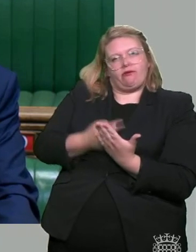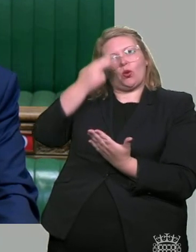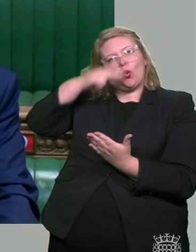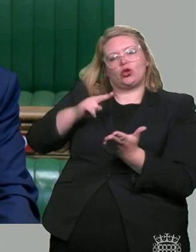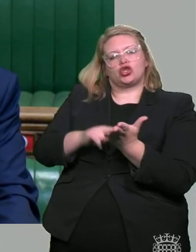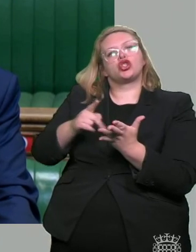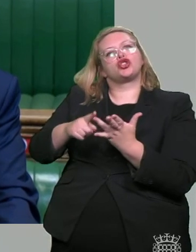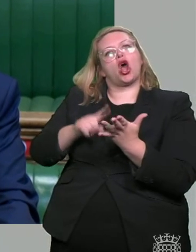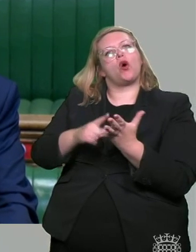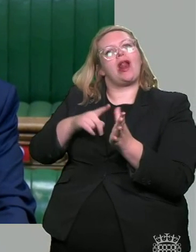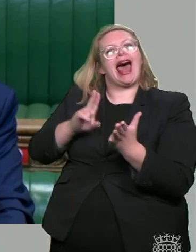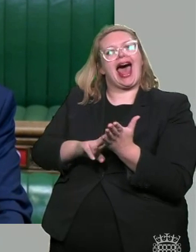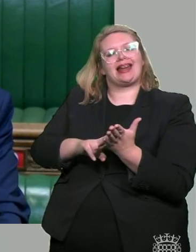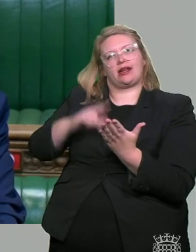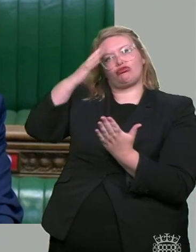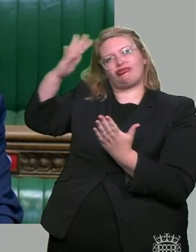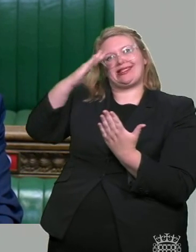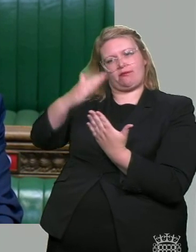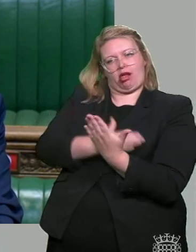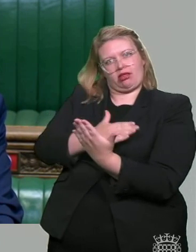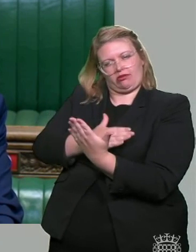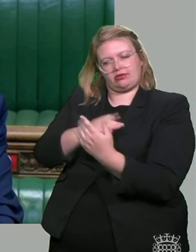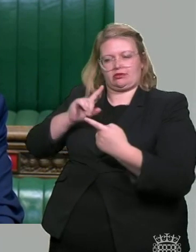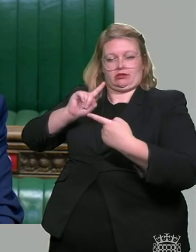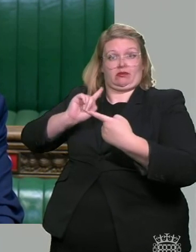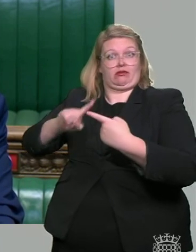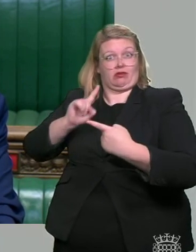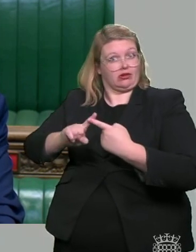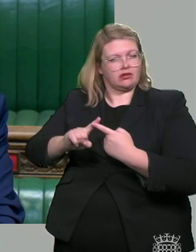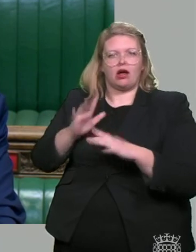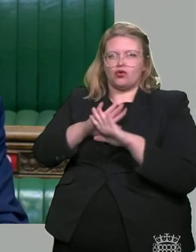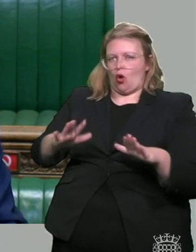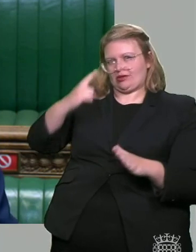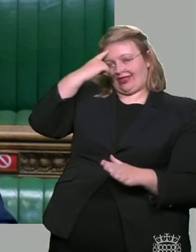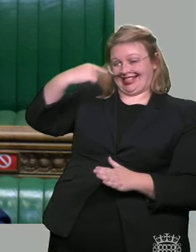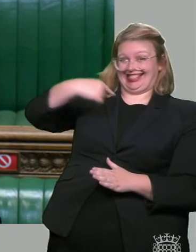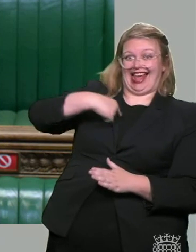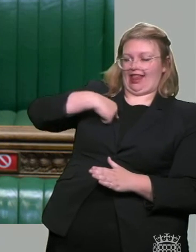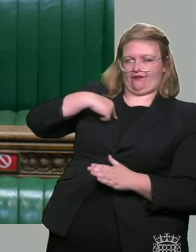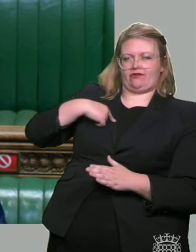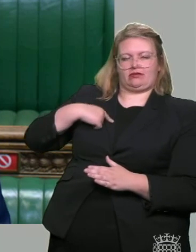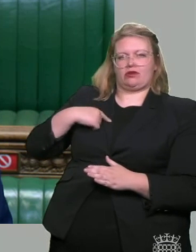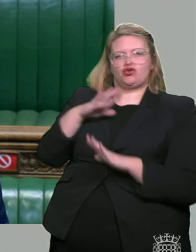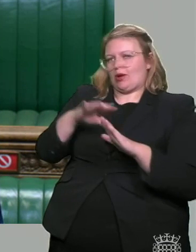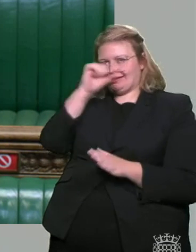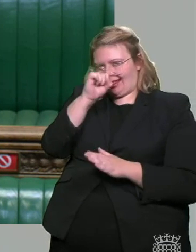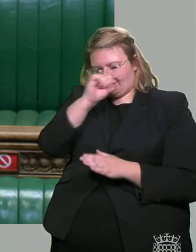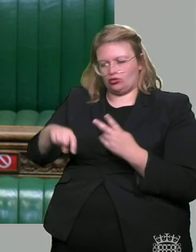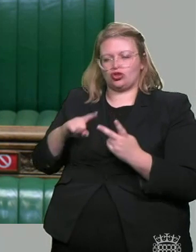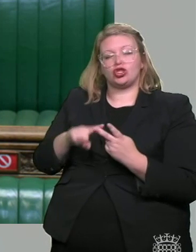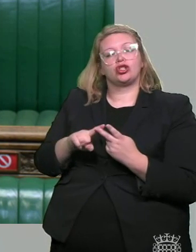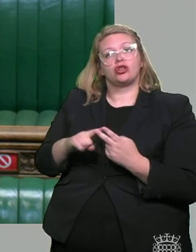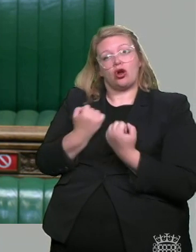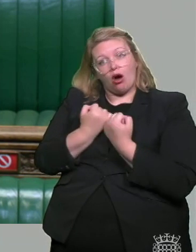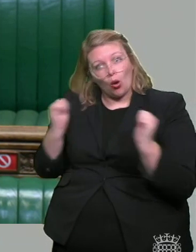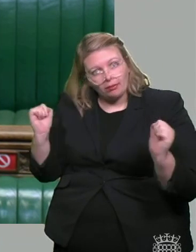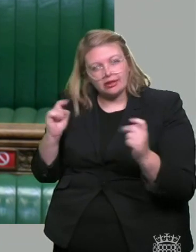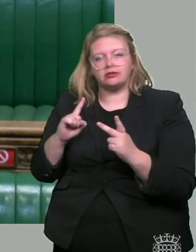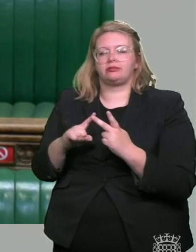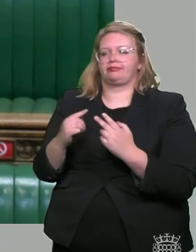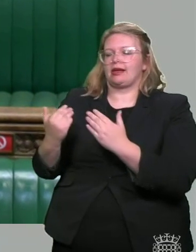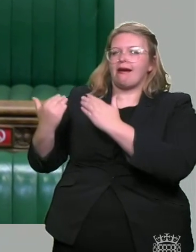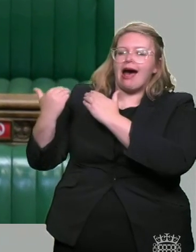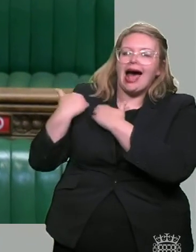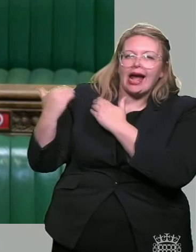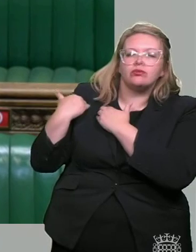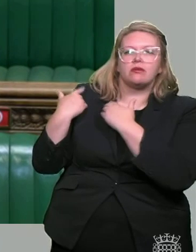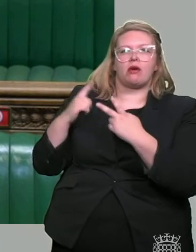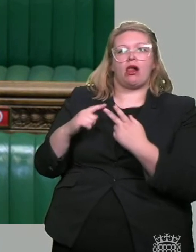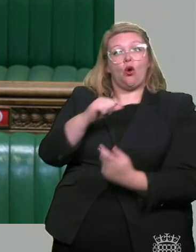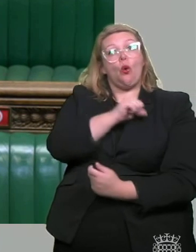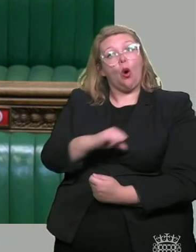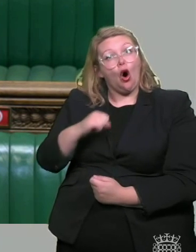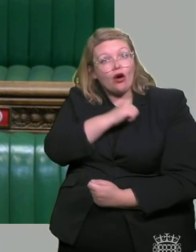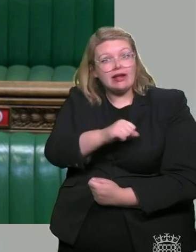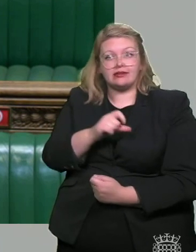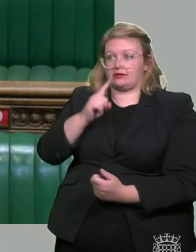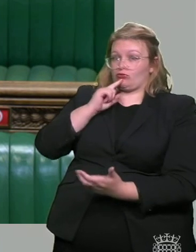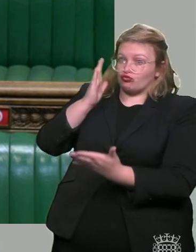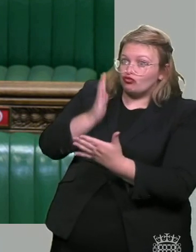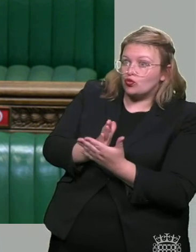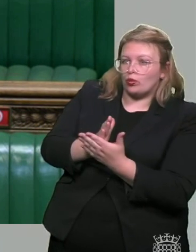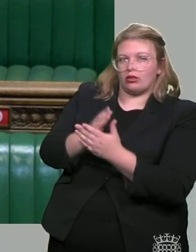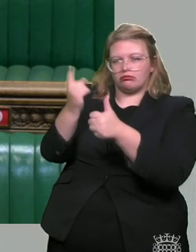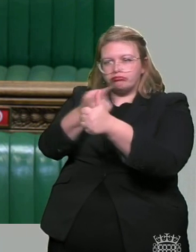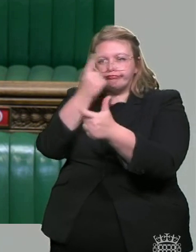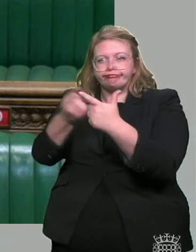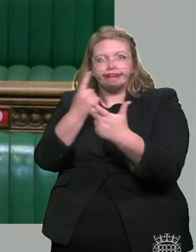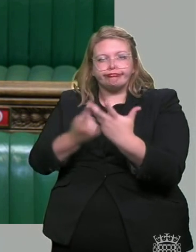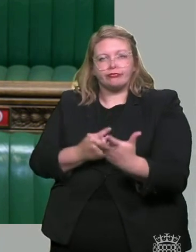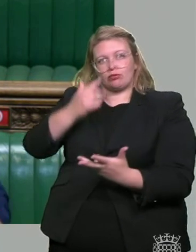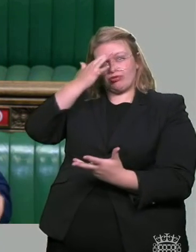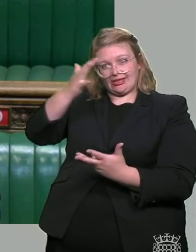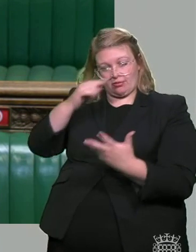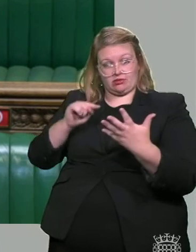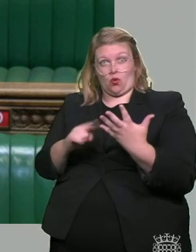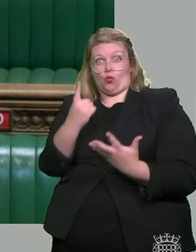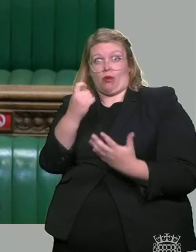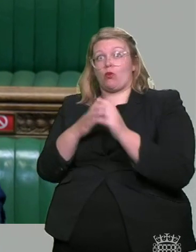They are these: selflessness, integrity, objectivity, accountability, openness, honesty and leadership.